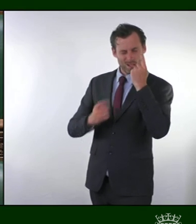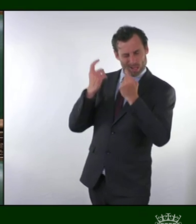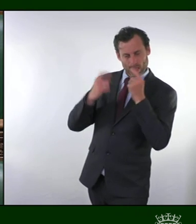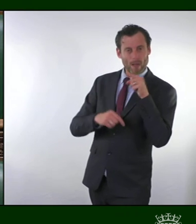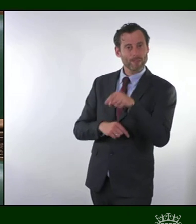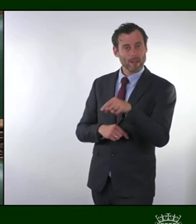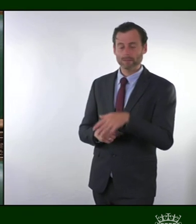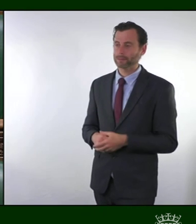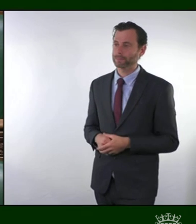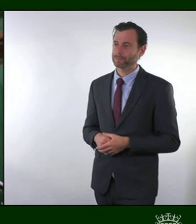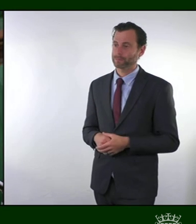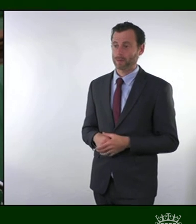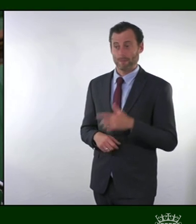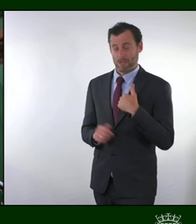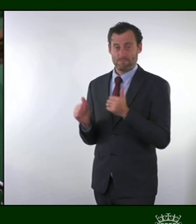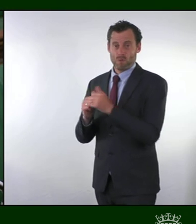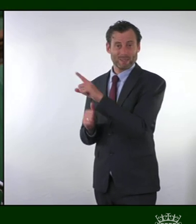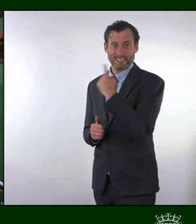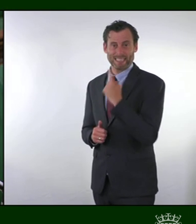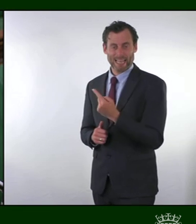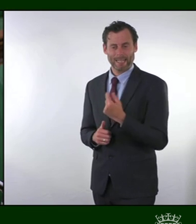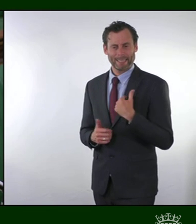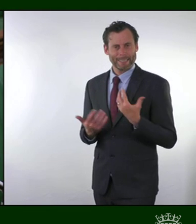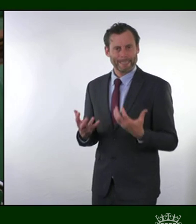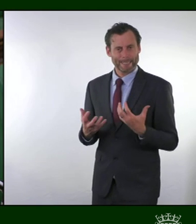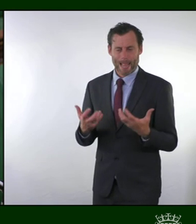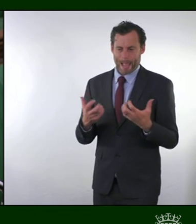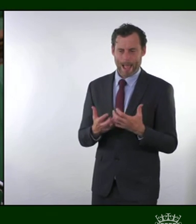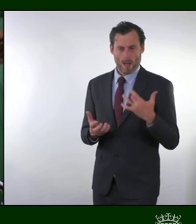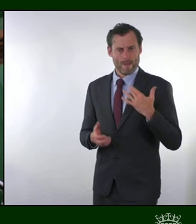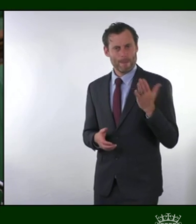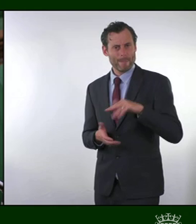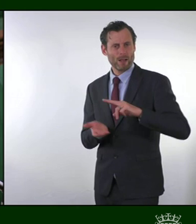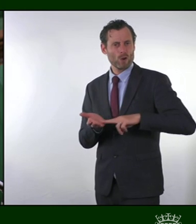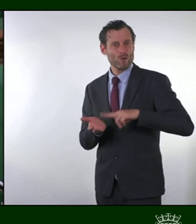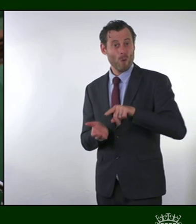With regard to the guidance, I share with him an impatience to get our lives back to normal.